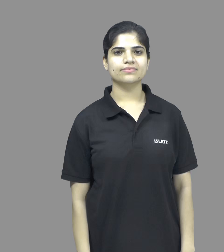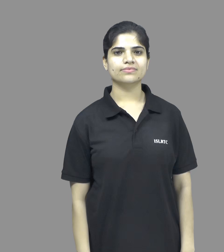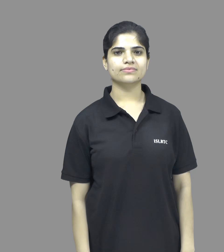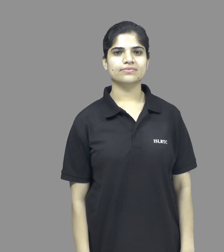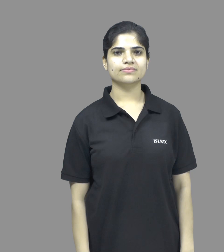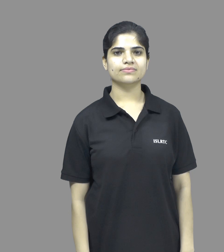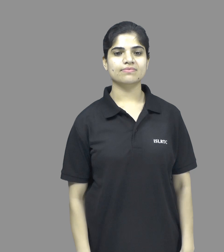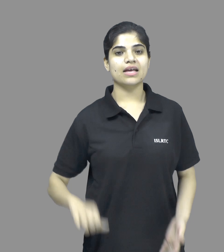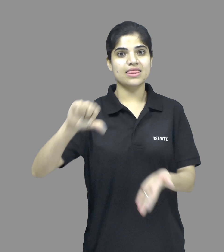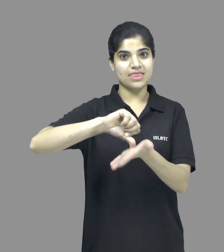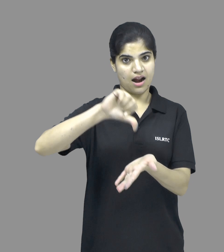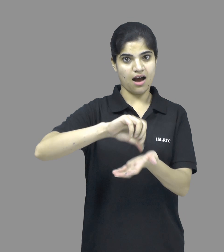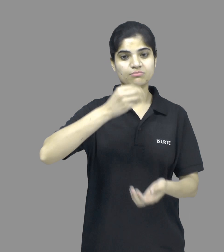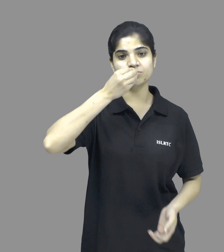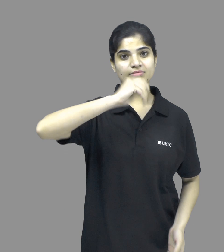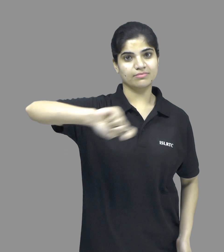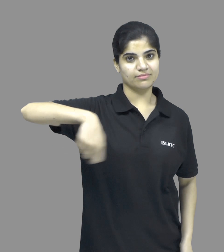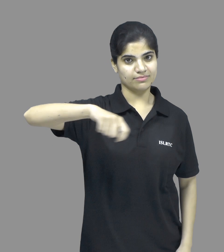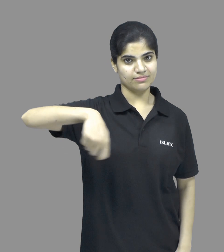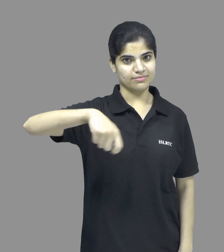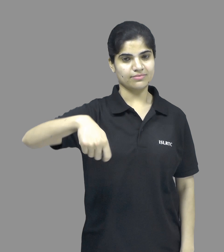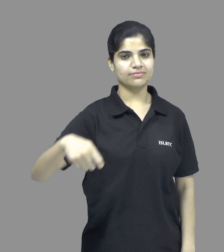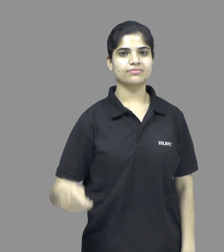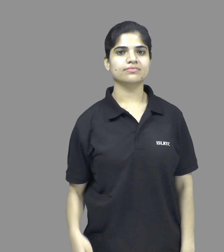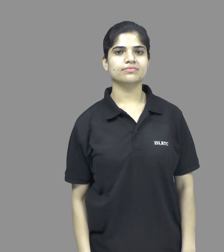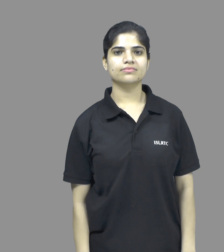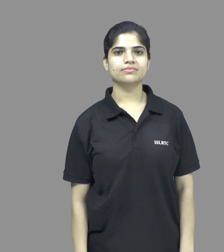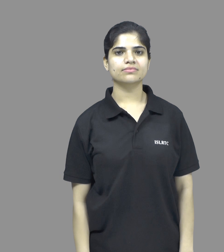Oil